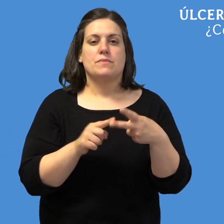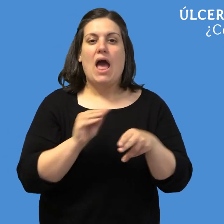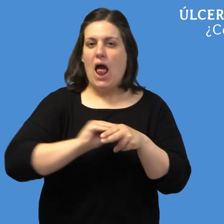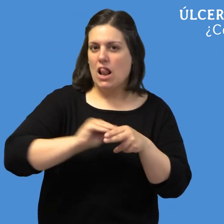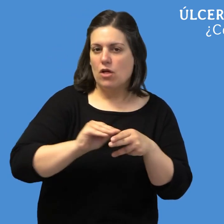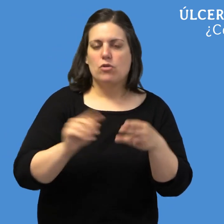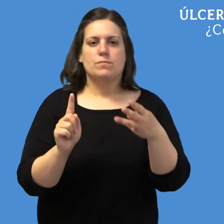alcohol